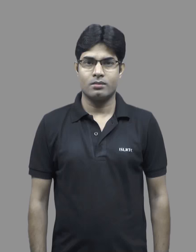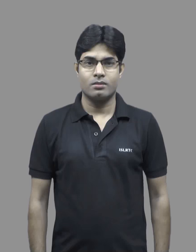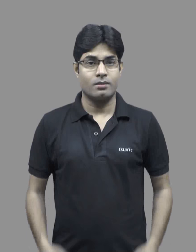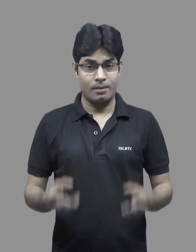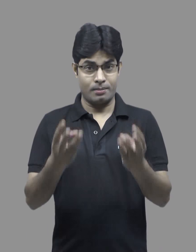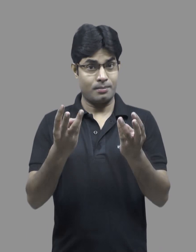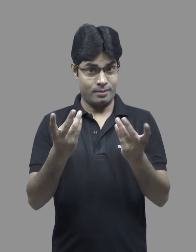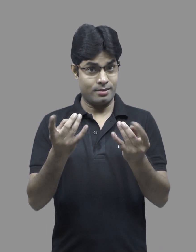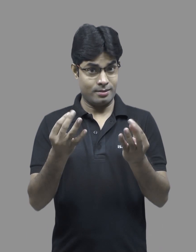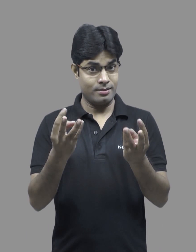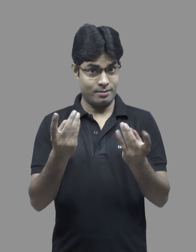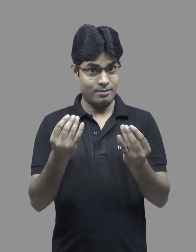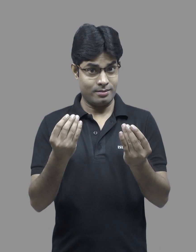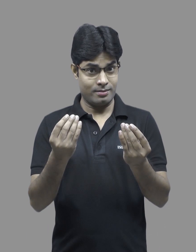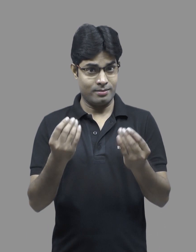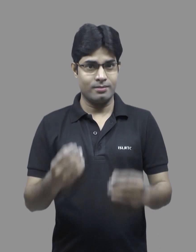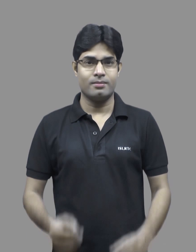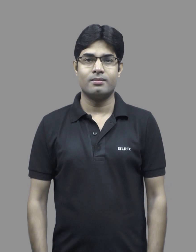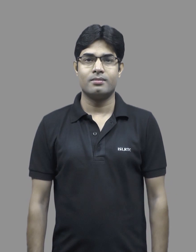Maths